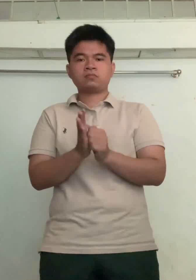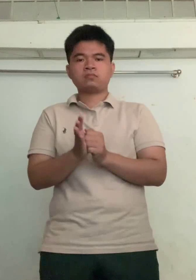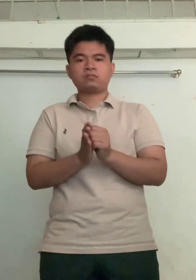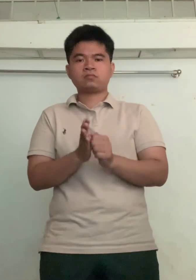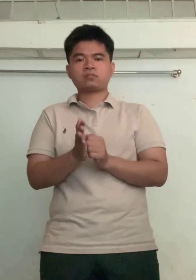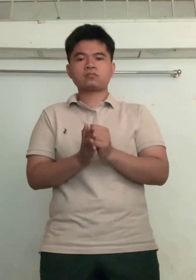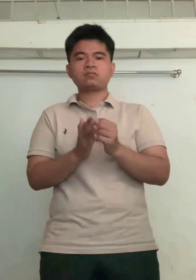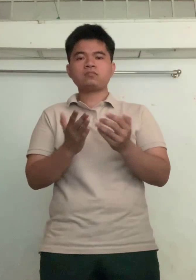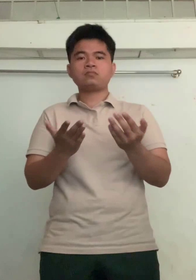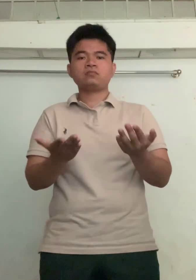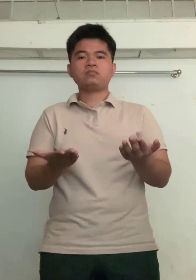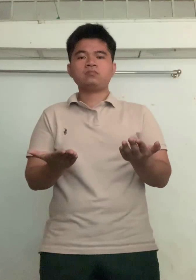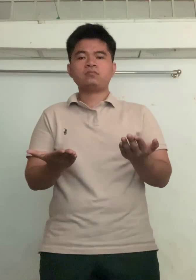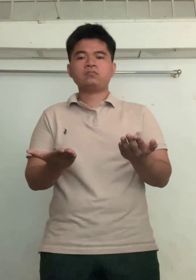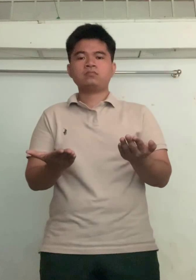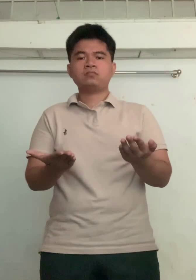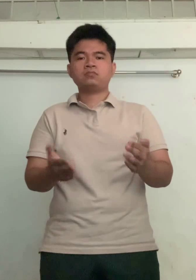thang nay